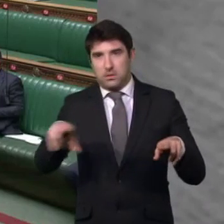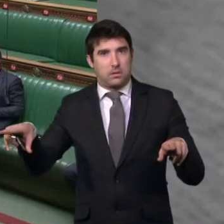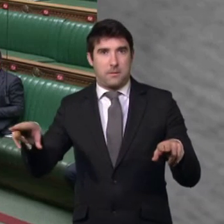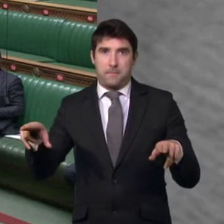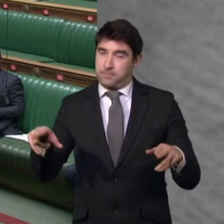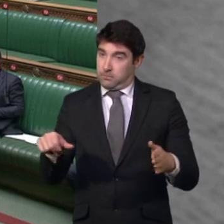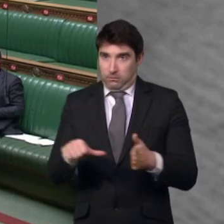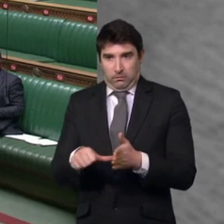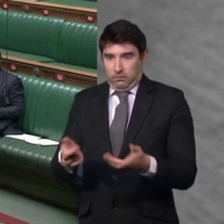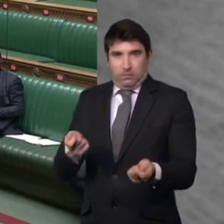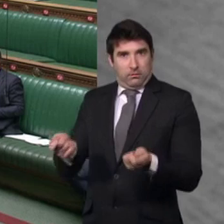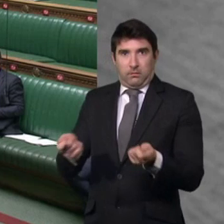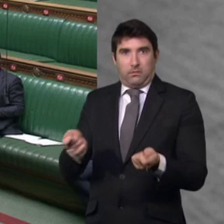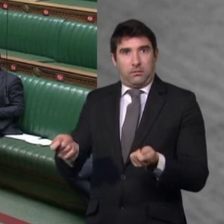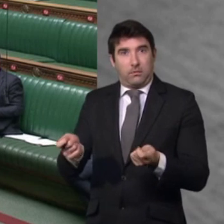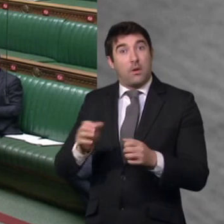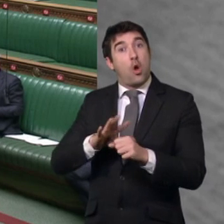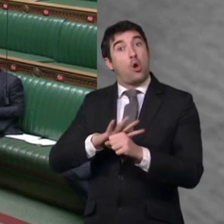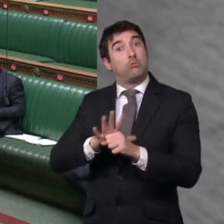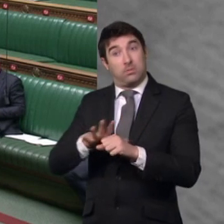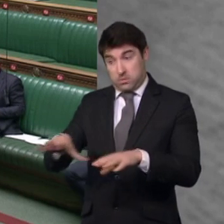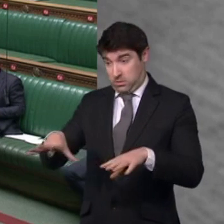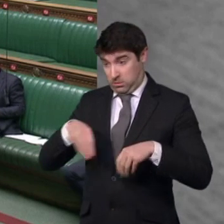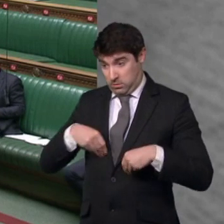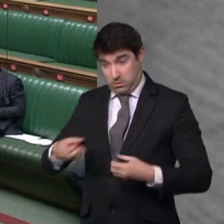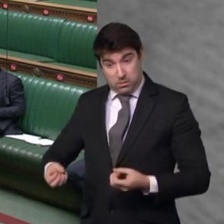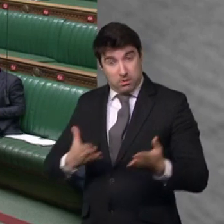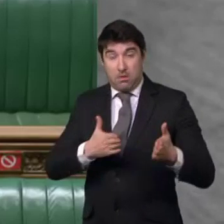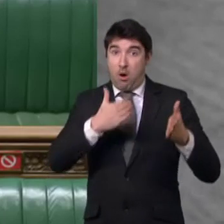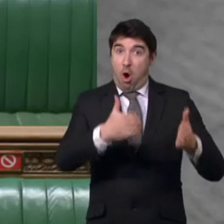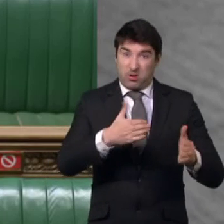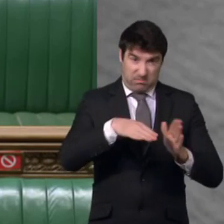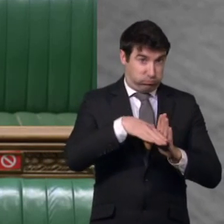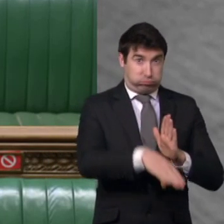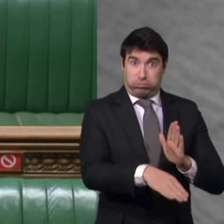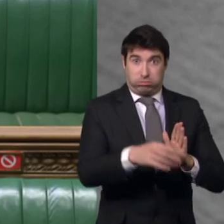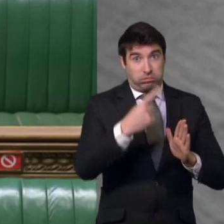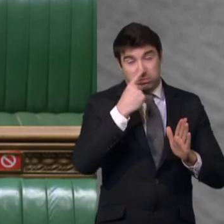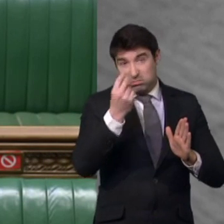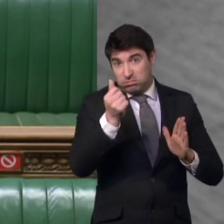The threat to life from the virus is real, and the pressures on the NHS are real too.